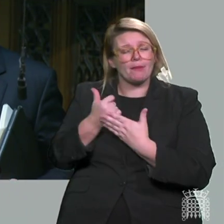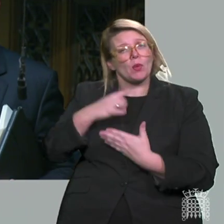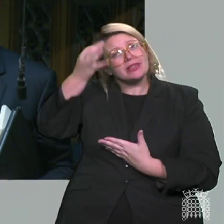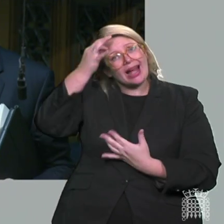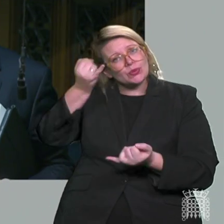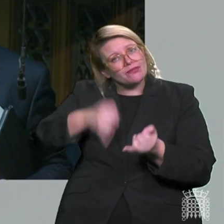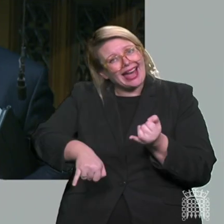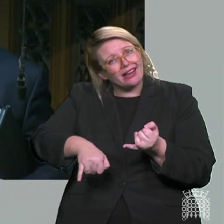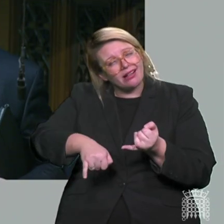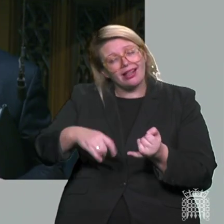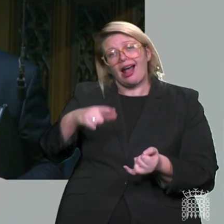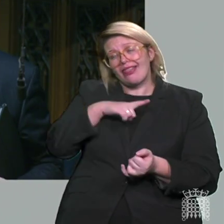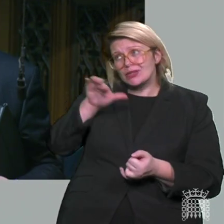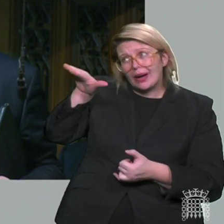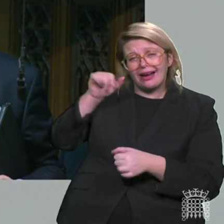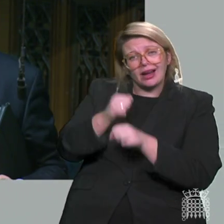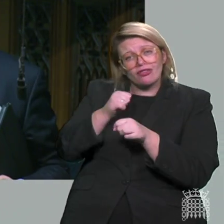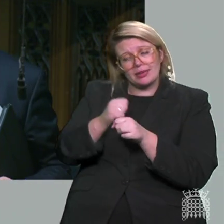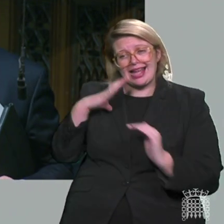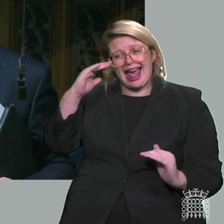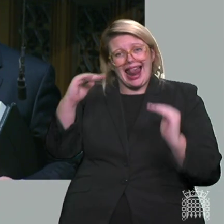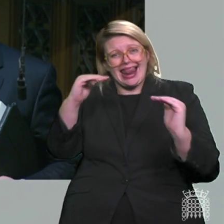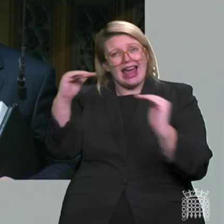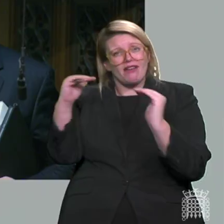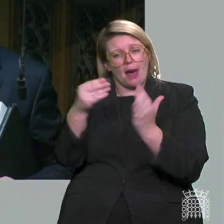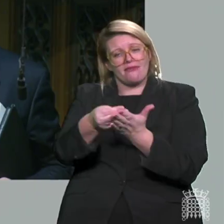That is why the levelling-up fund is so important.